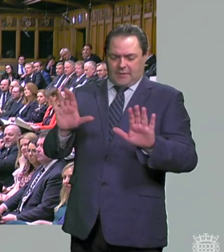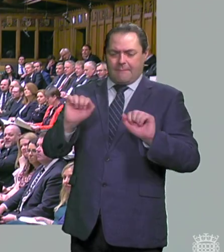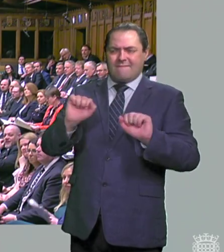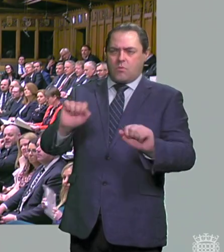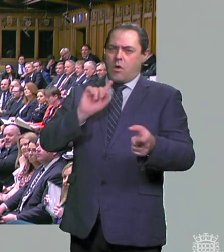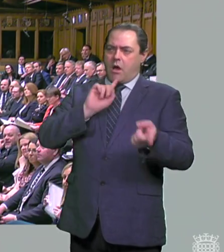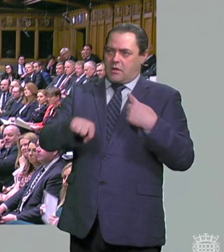rose—